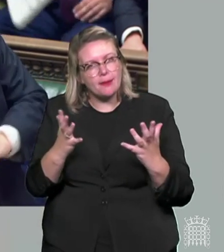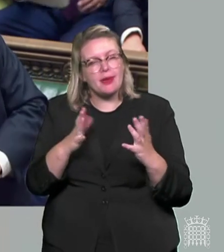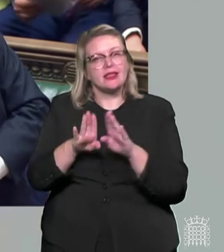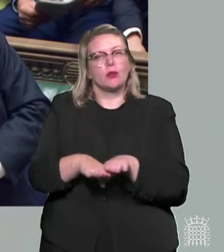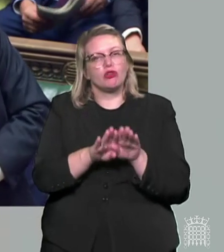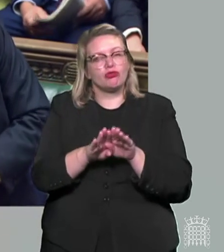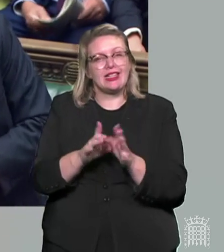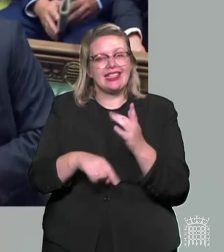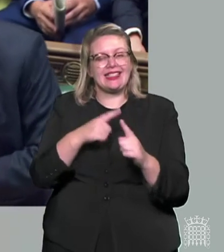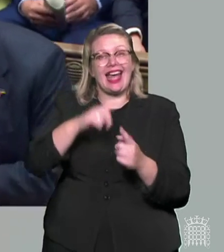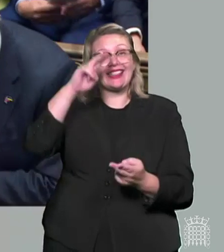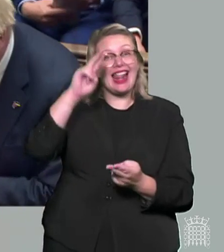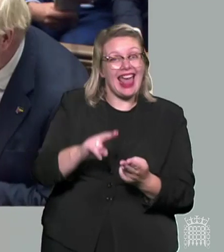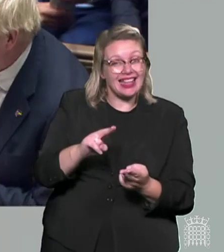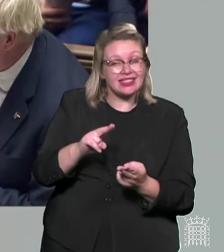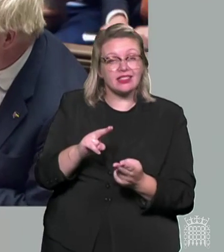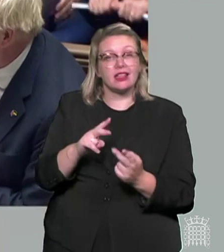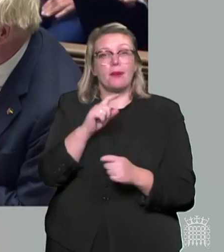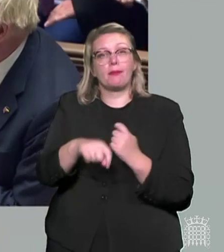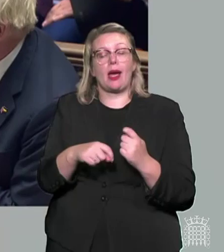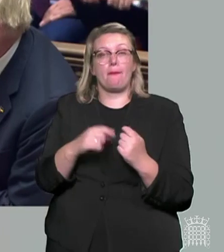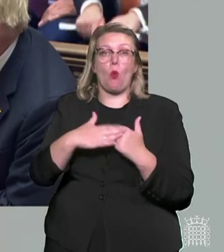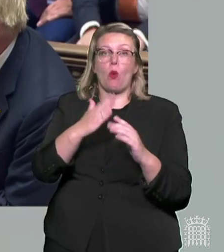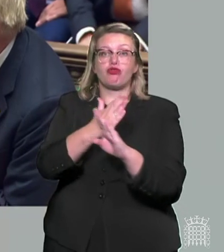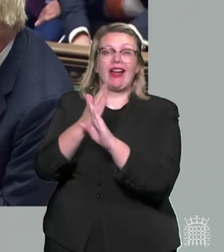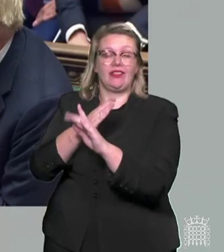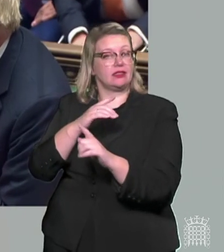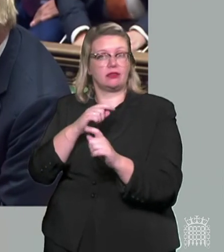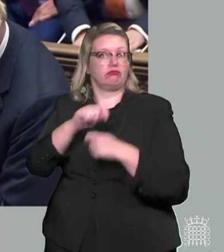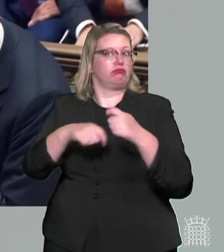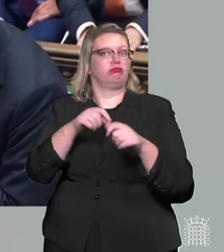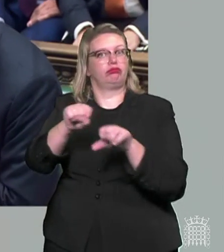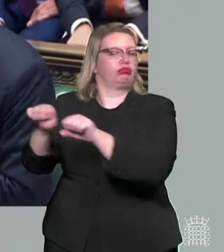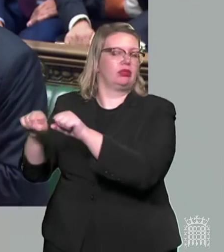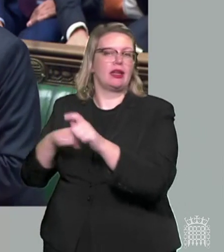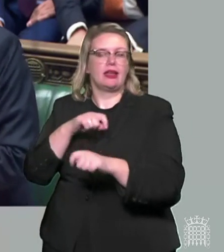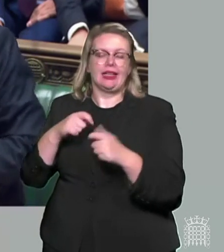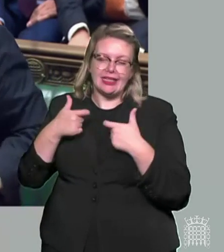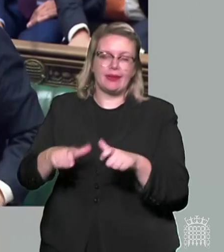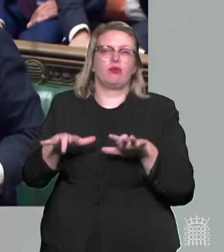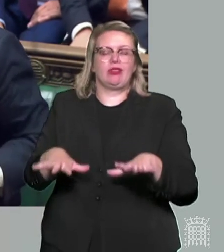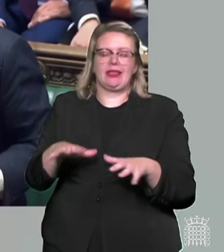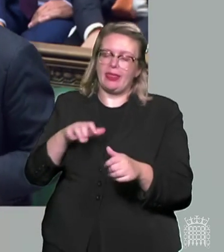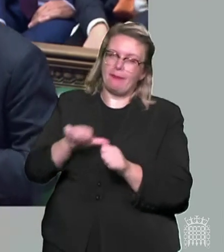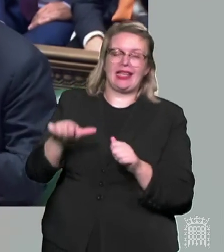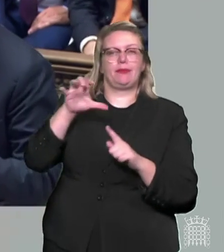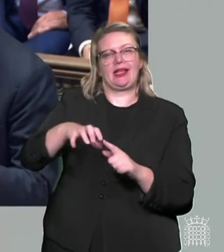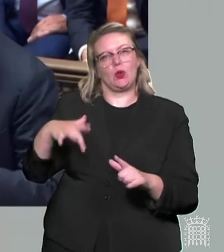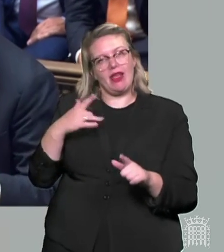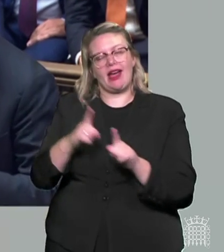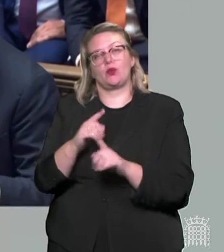Cut taxes and deregulate wherever you can to make this the greatest place to live and invest, which it is.